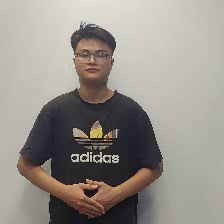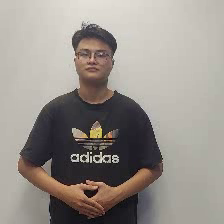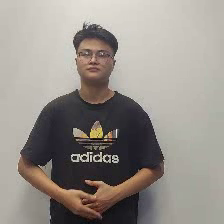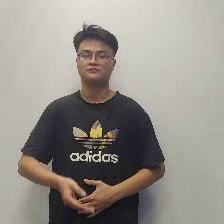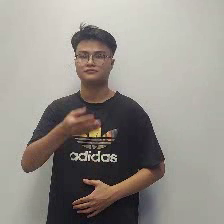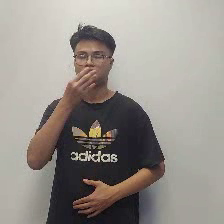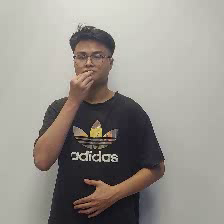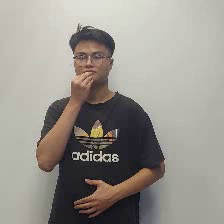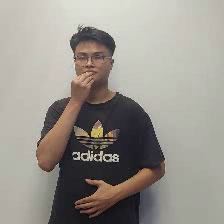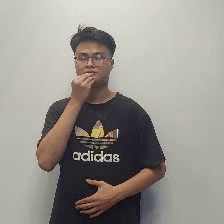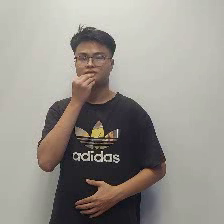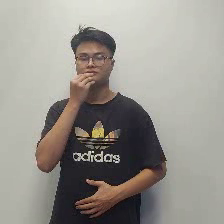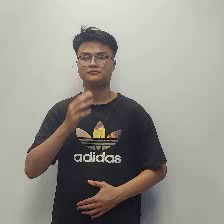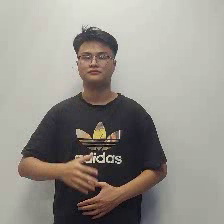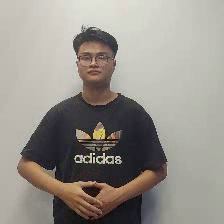Ăn